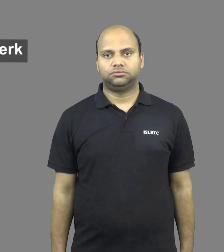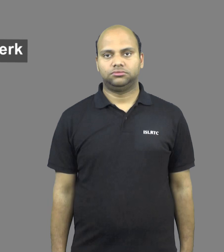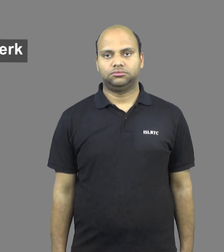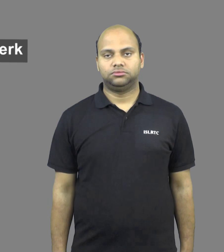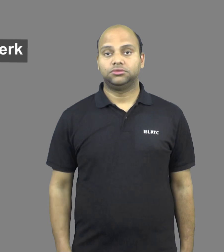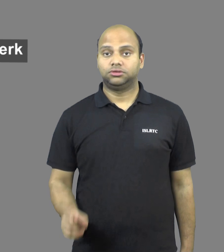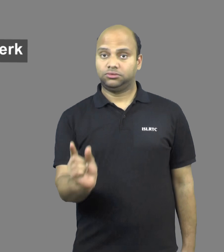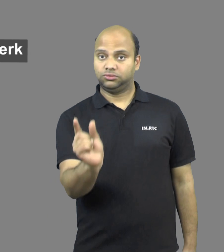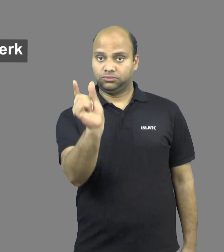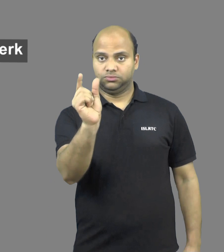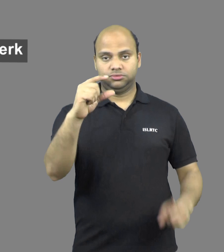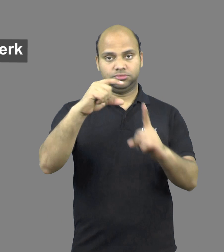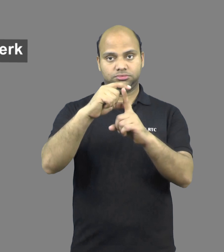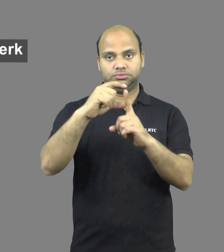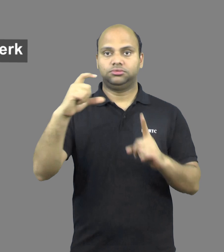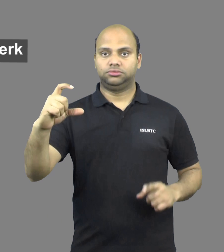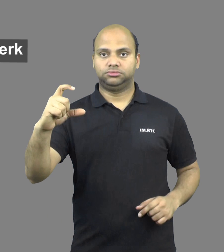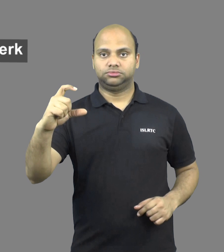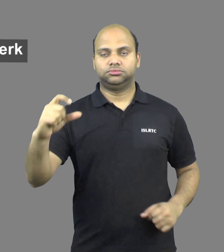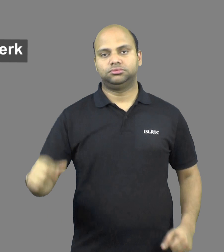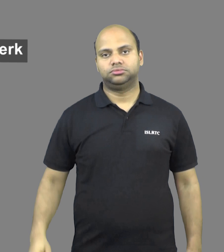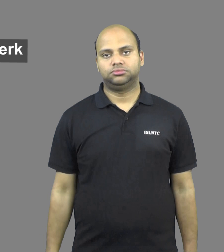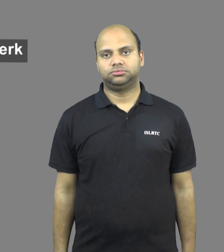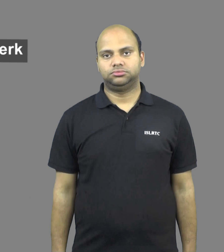Upper Division Clerk UDC